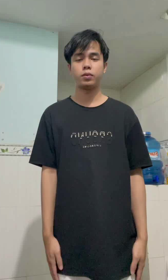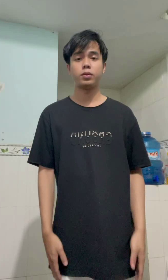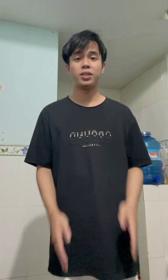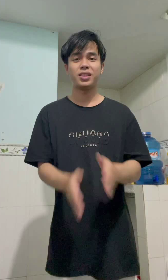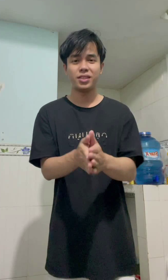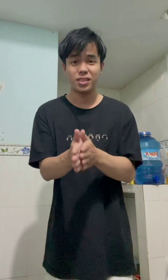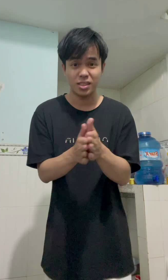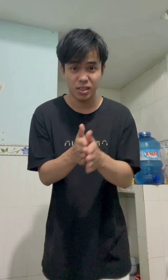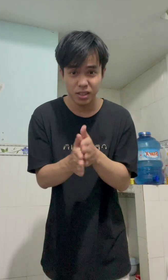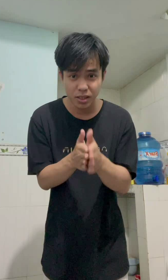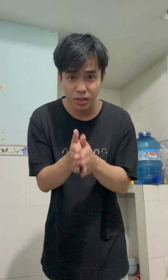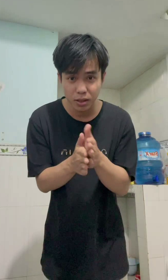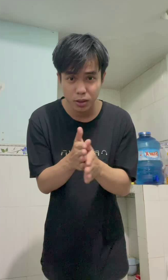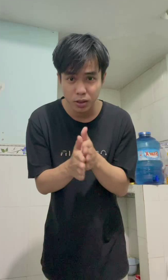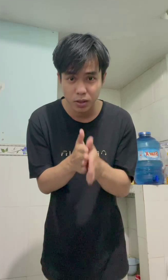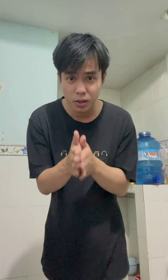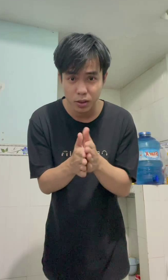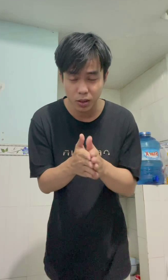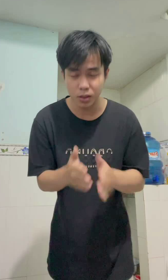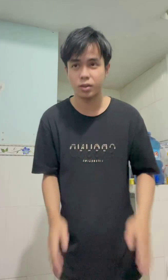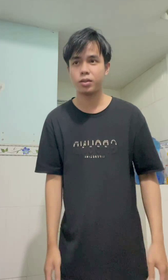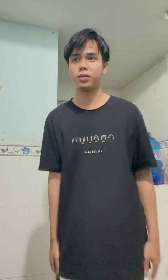hung thu